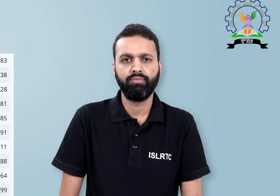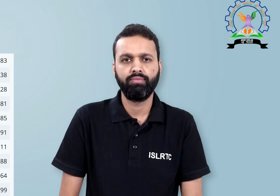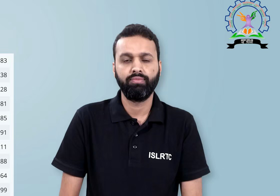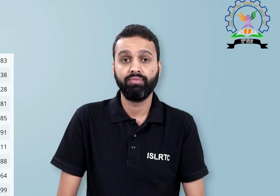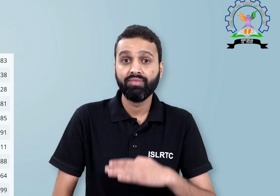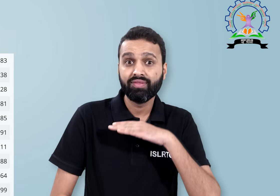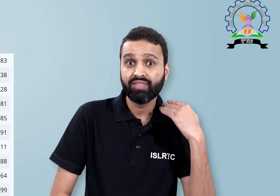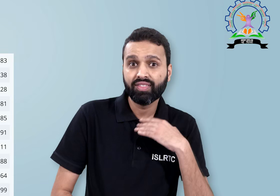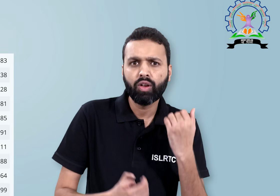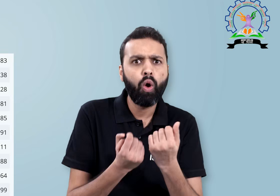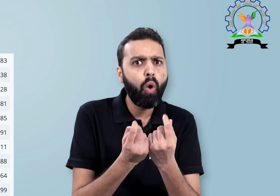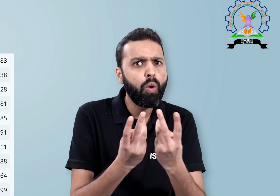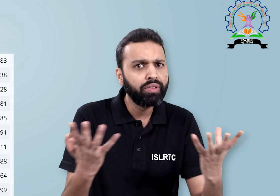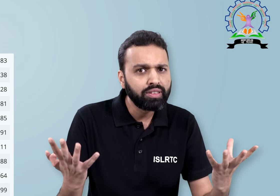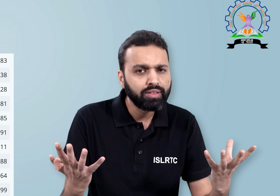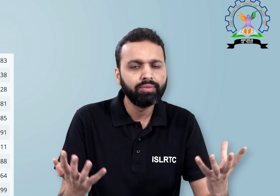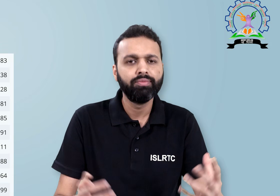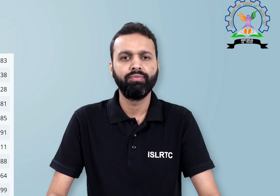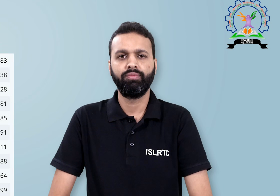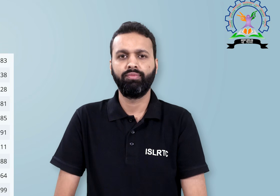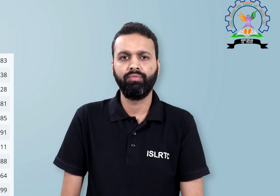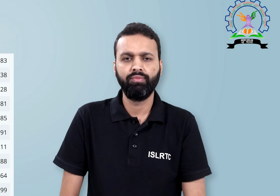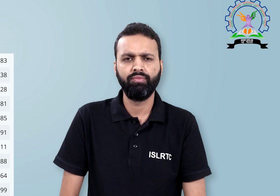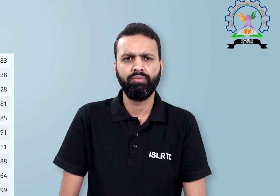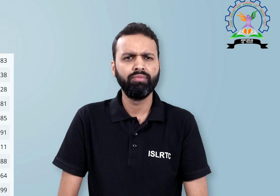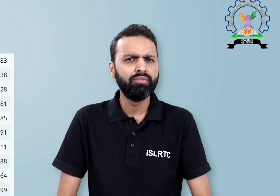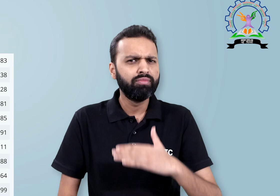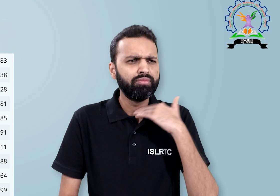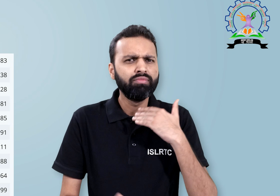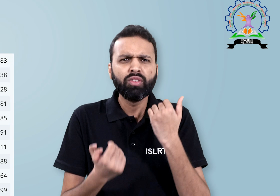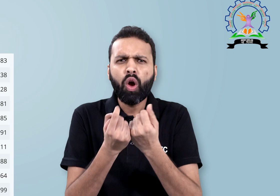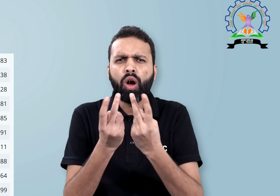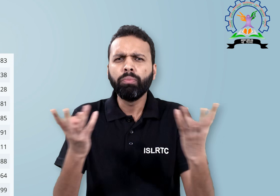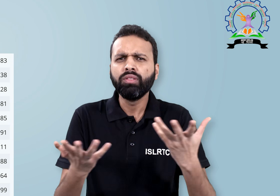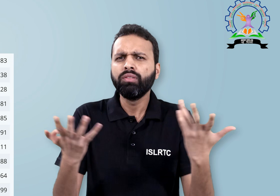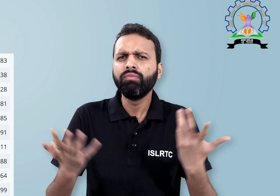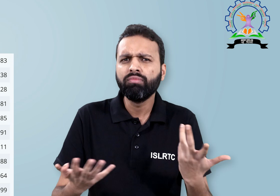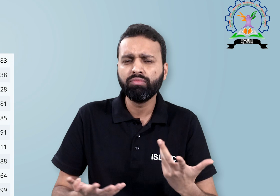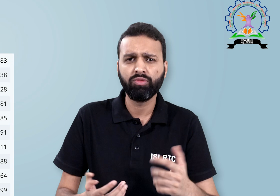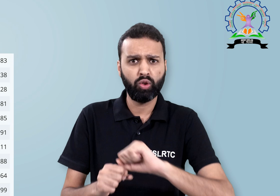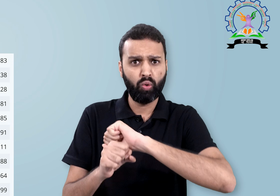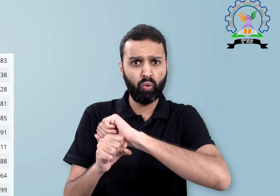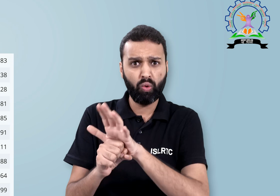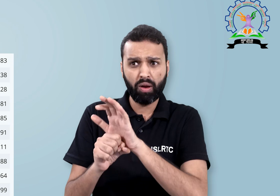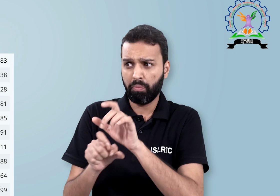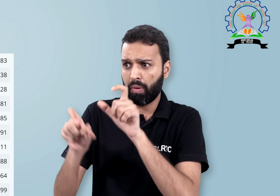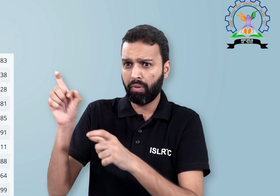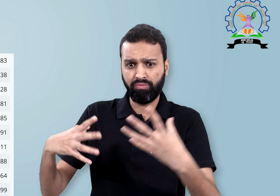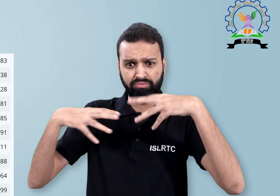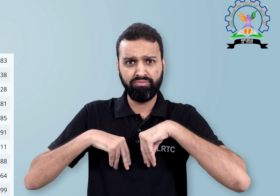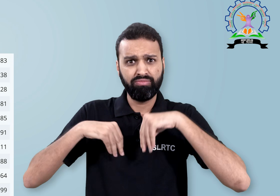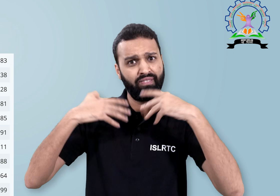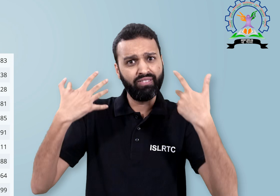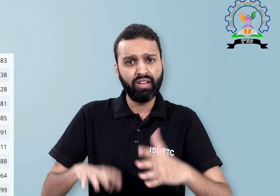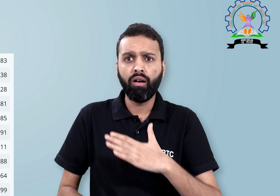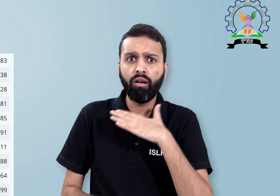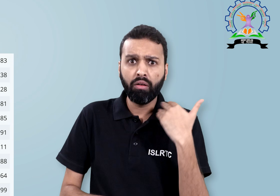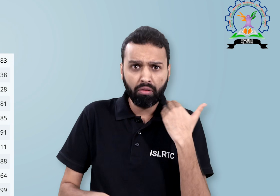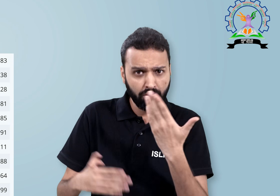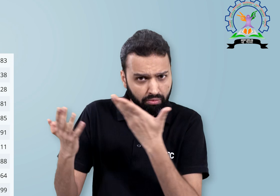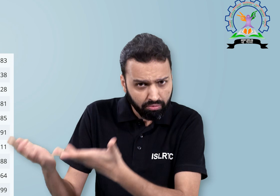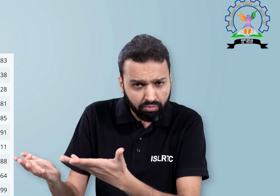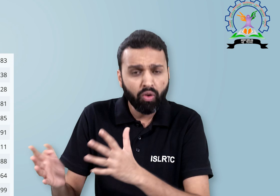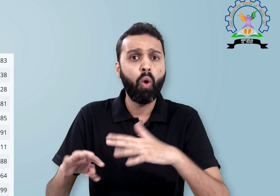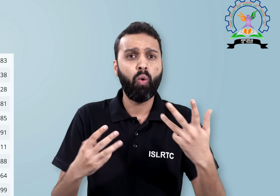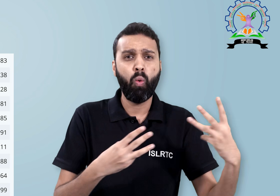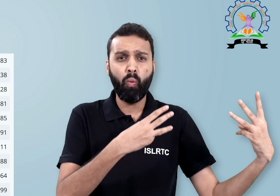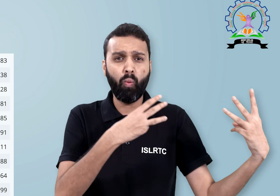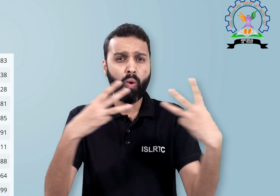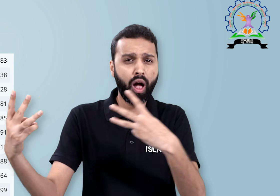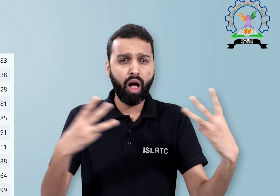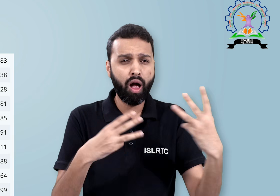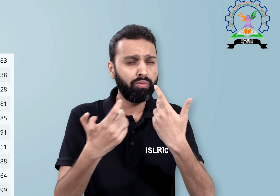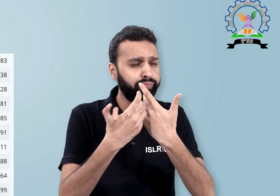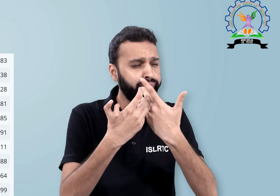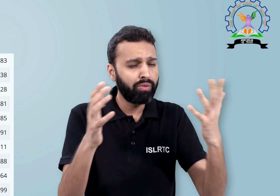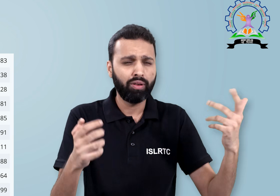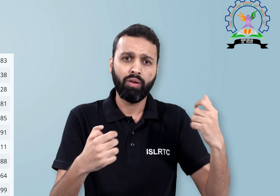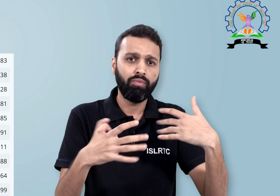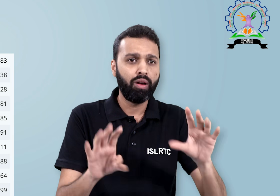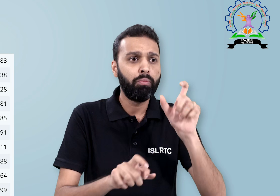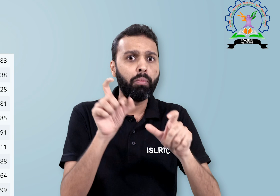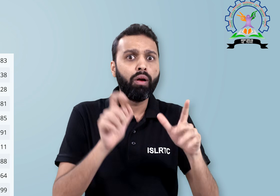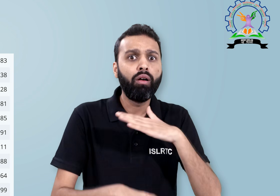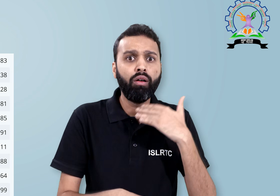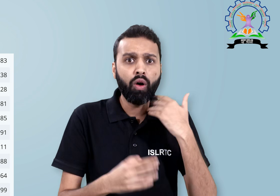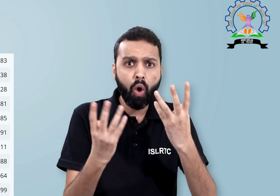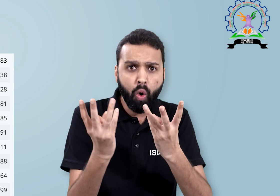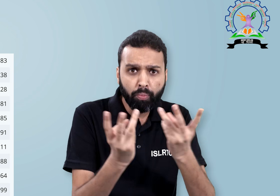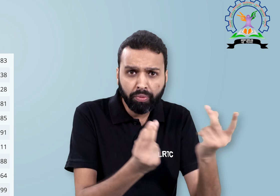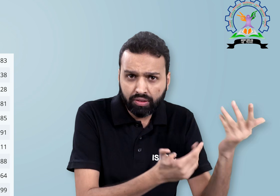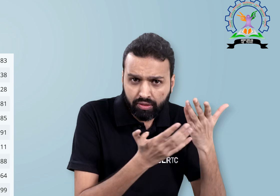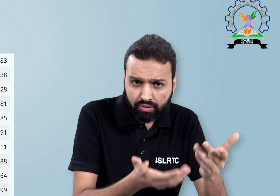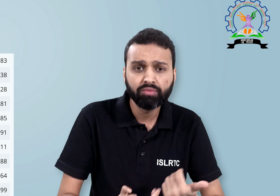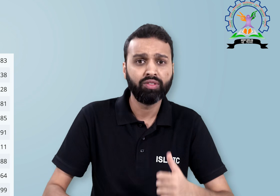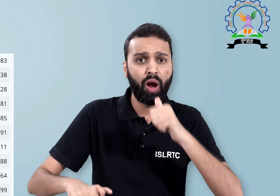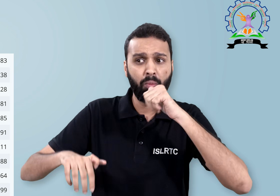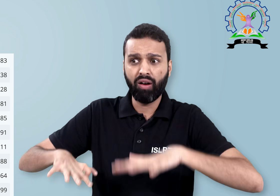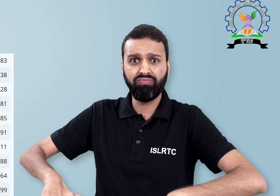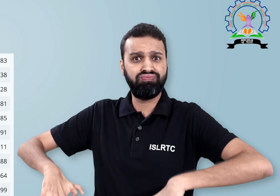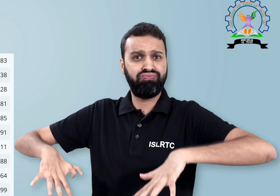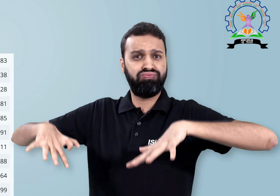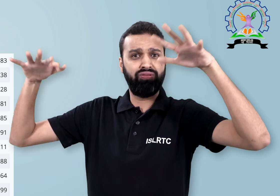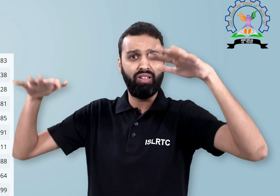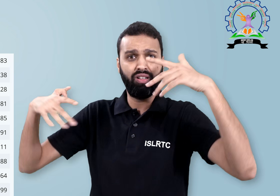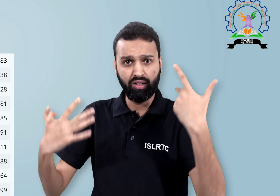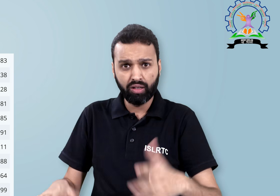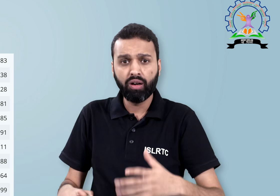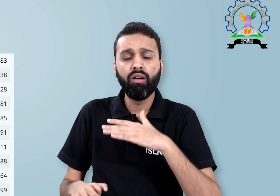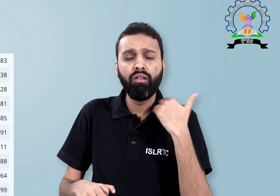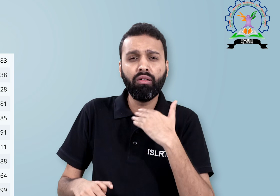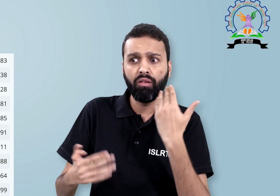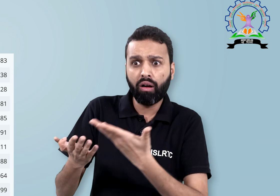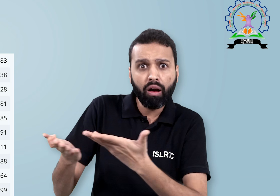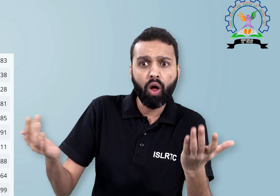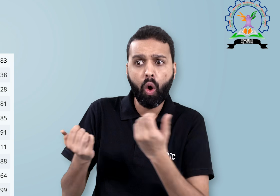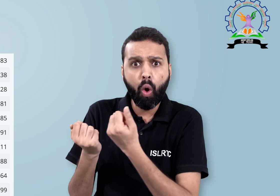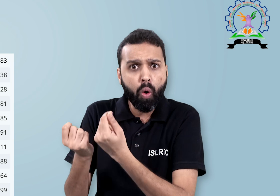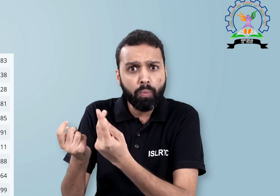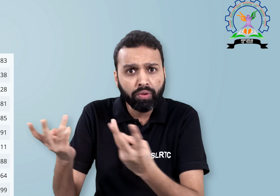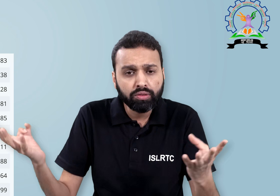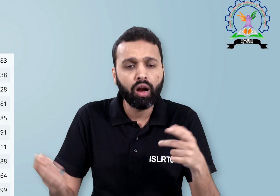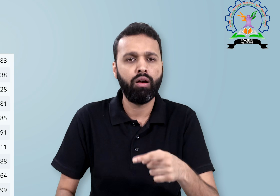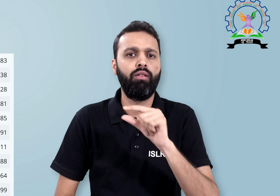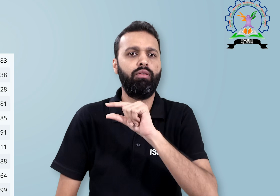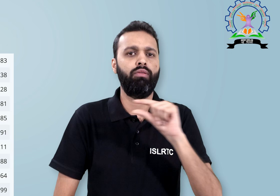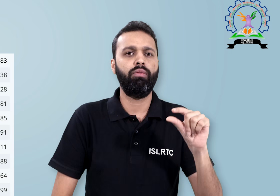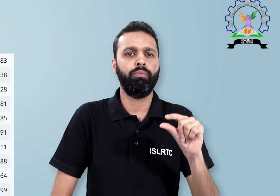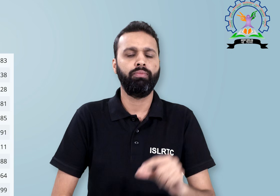Death Toll It is the number of deaths resulting from a particular cause which could be a pandemic, epidemic, war or natural calamity.